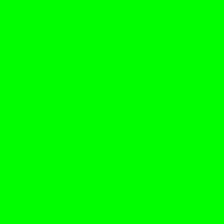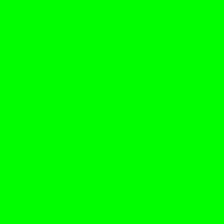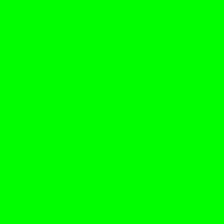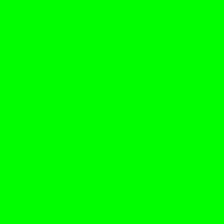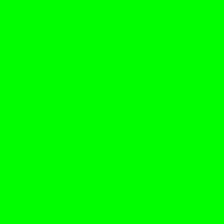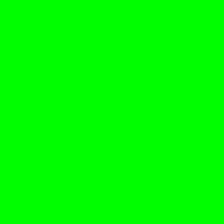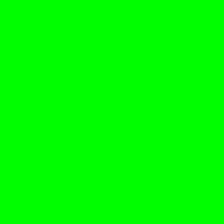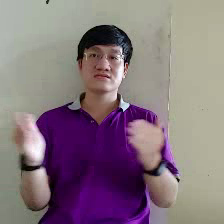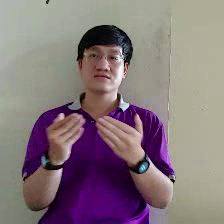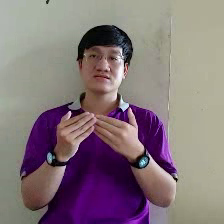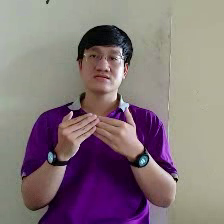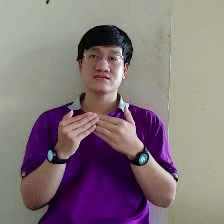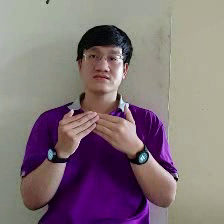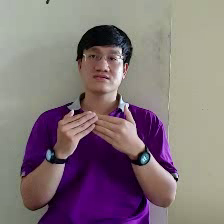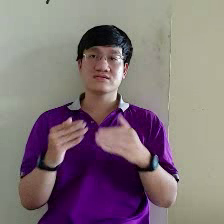Bế mạc